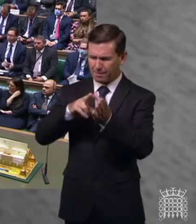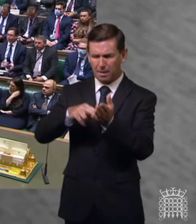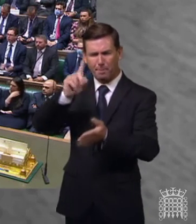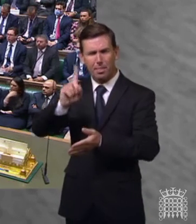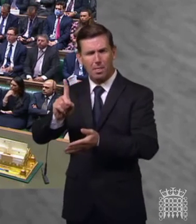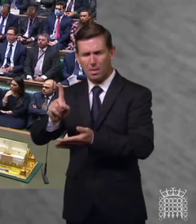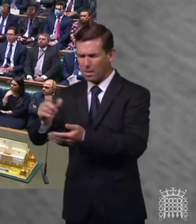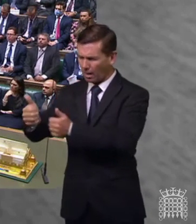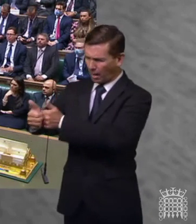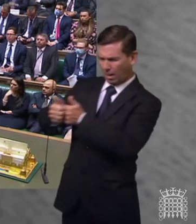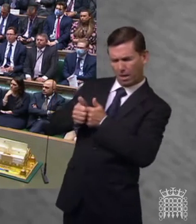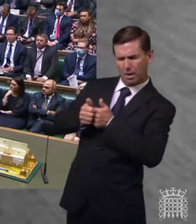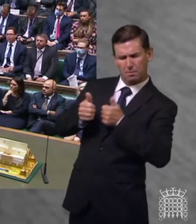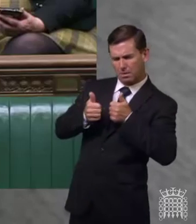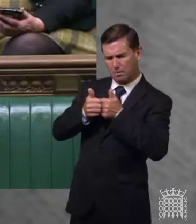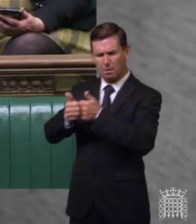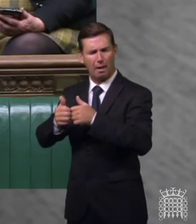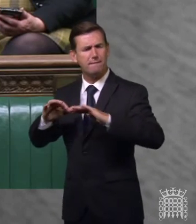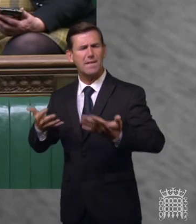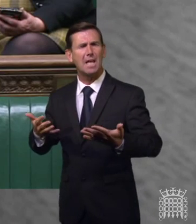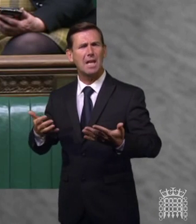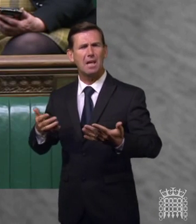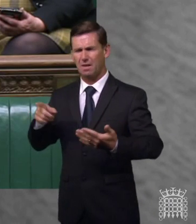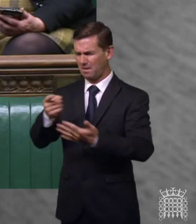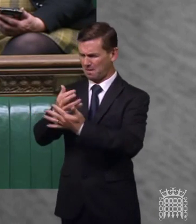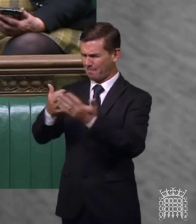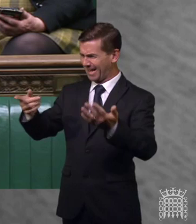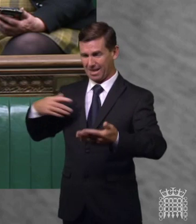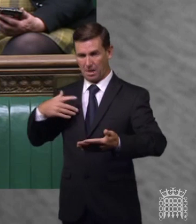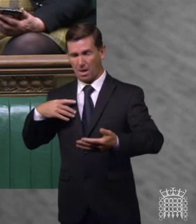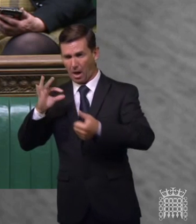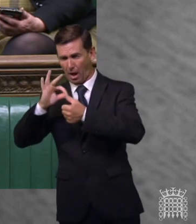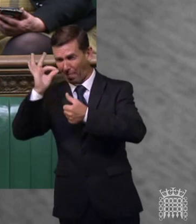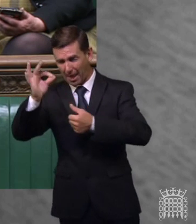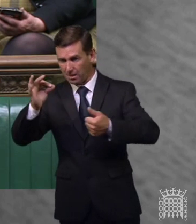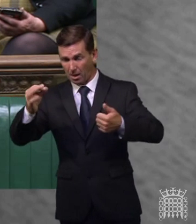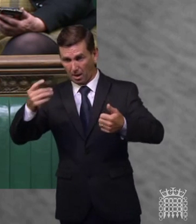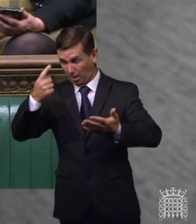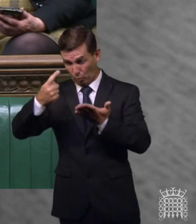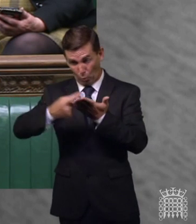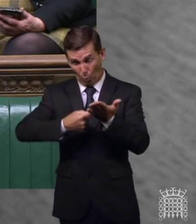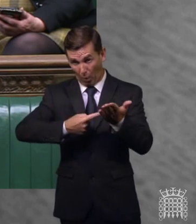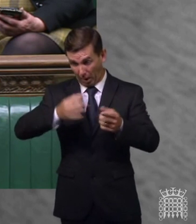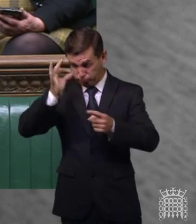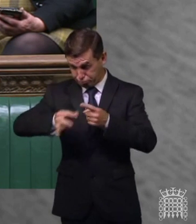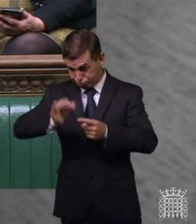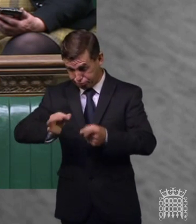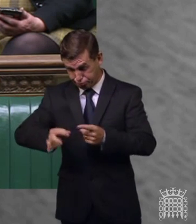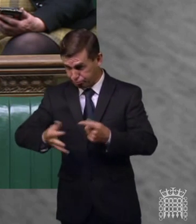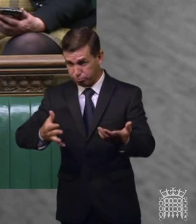There have been too many reports of eligible Afghans facing bureaucratic hurdles, and too many are being unfairly excluded.